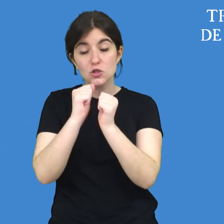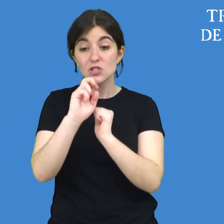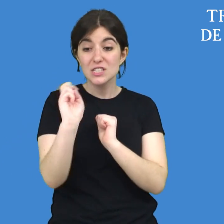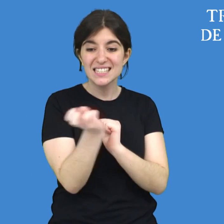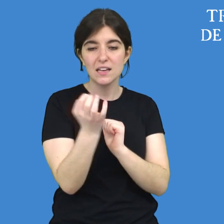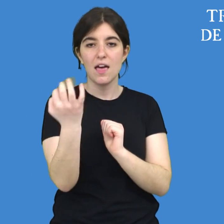etc